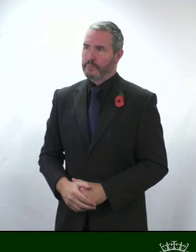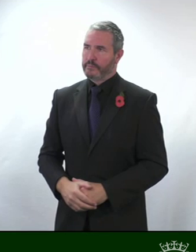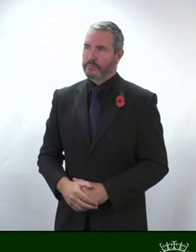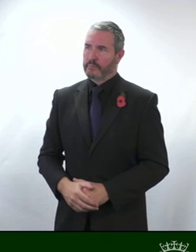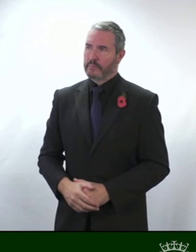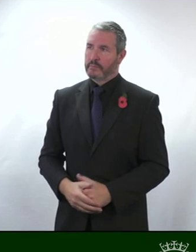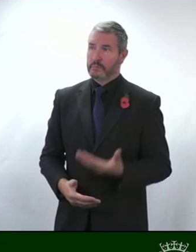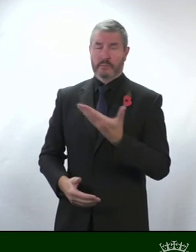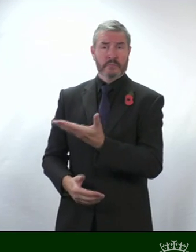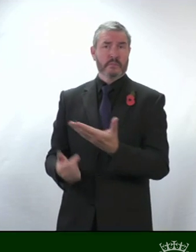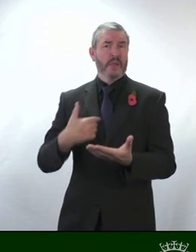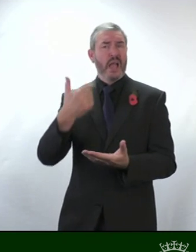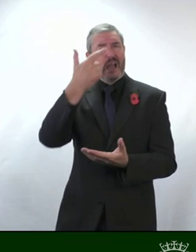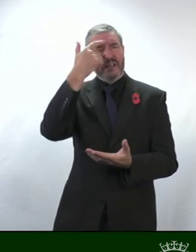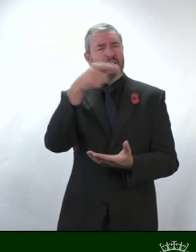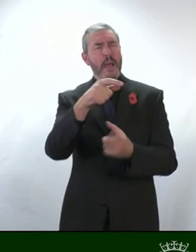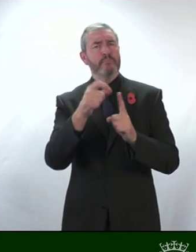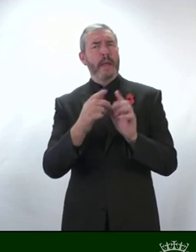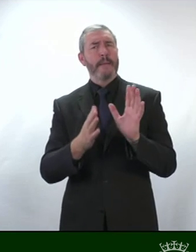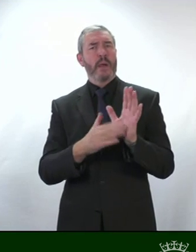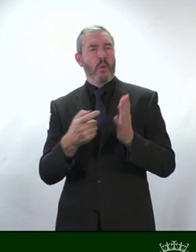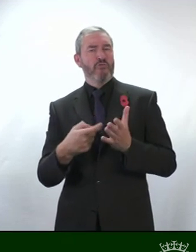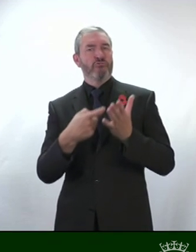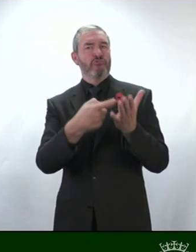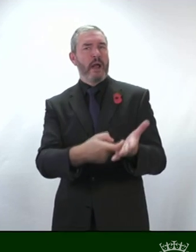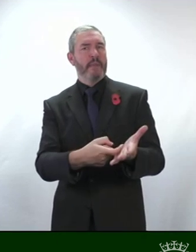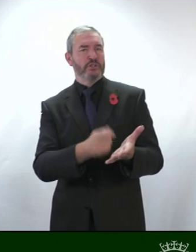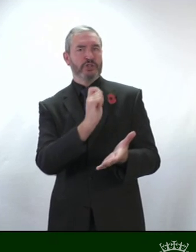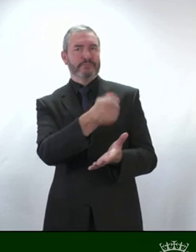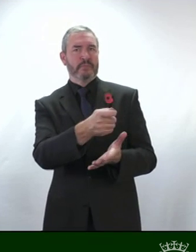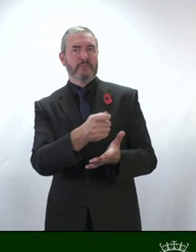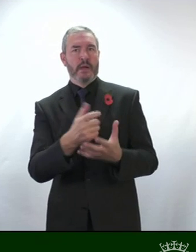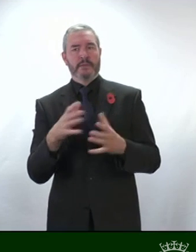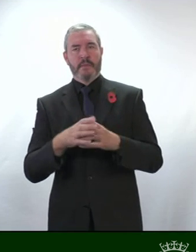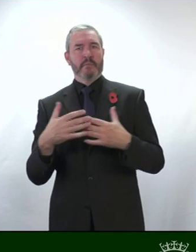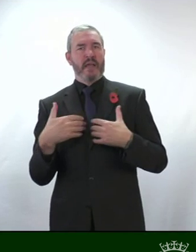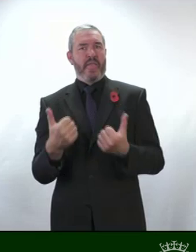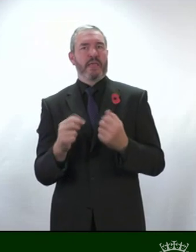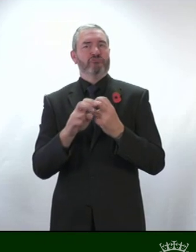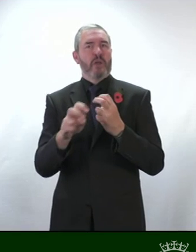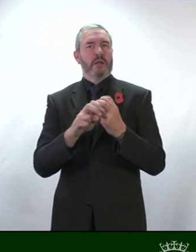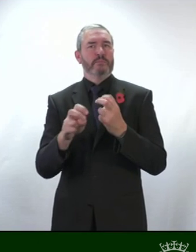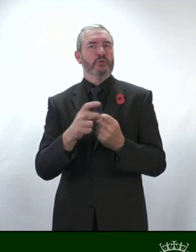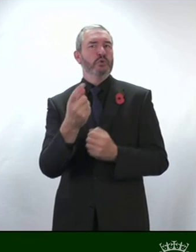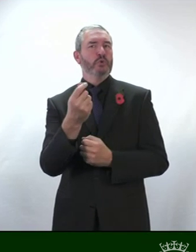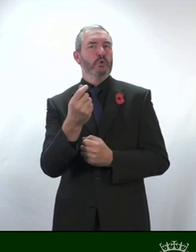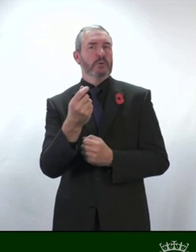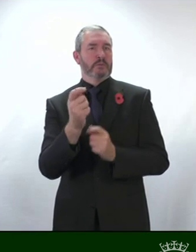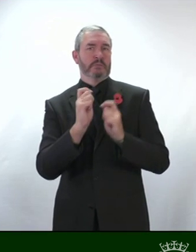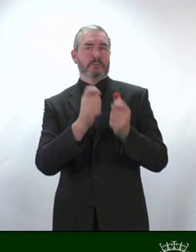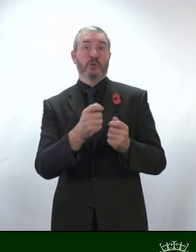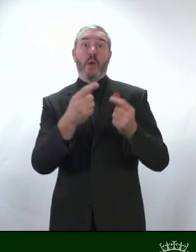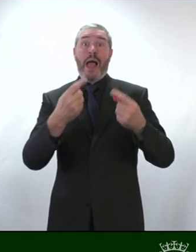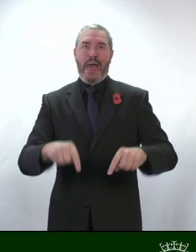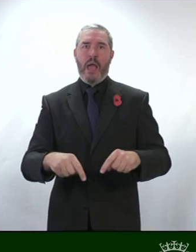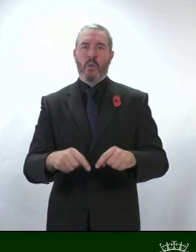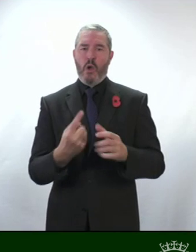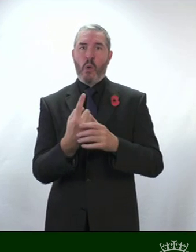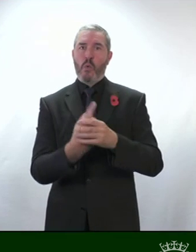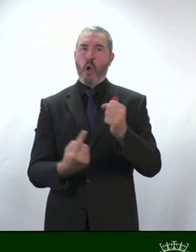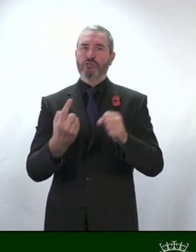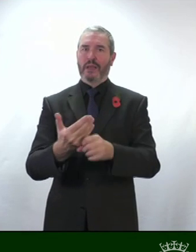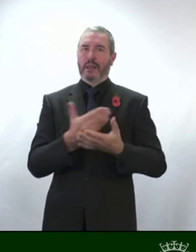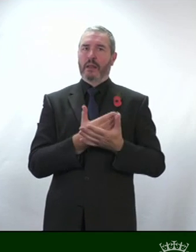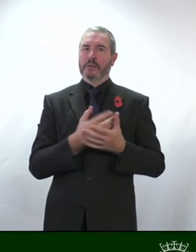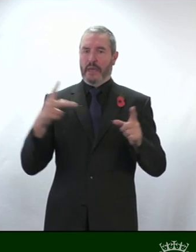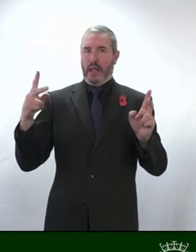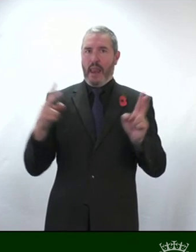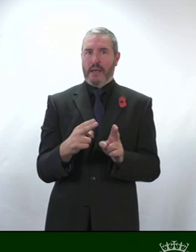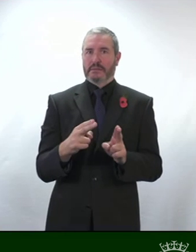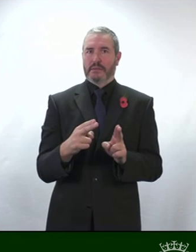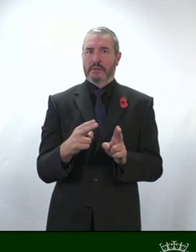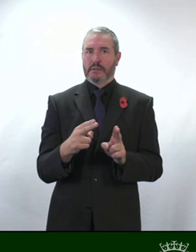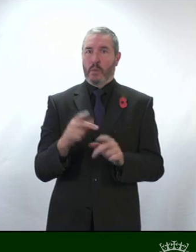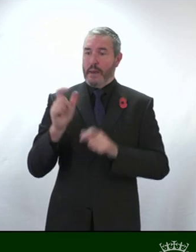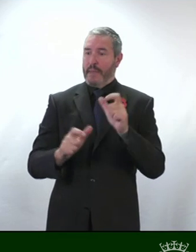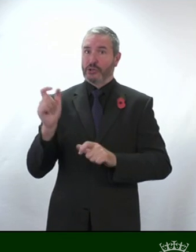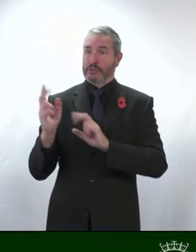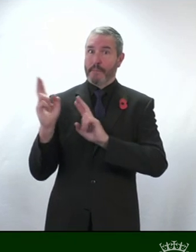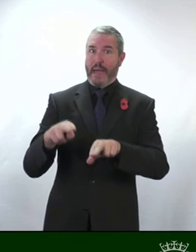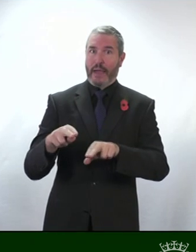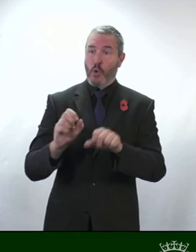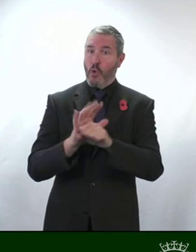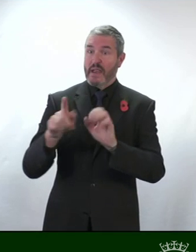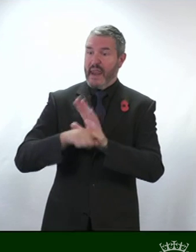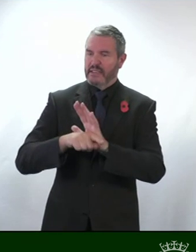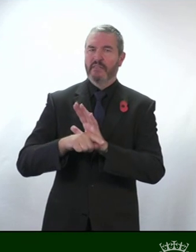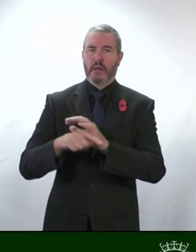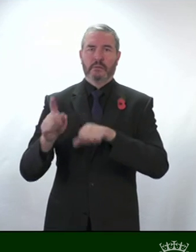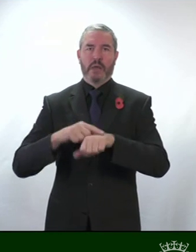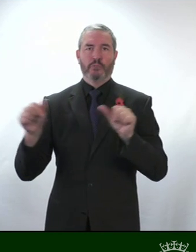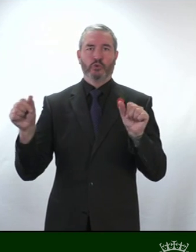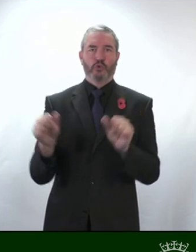I understand that the Prime Minister will soon receive from the Department of Health and Social Care and the Department for Transport a recommendation that we enable quarantine periods to be cut for air passengers who have tested covid-negative.